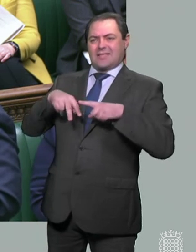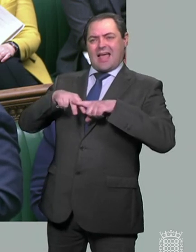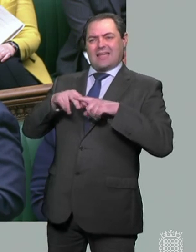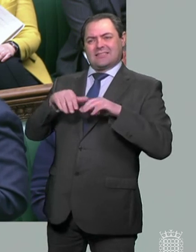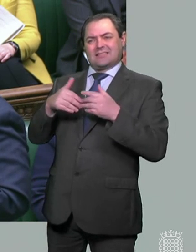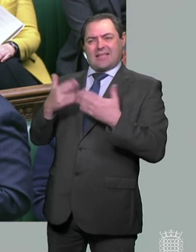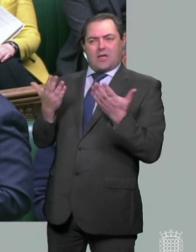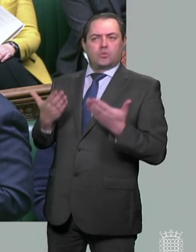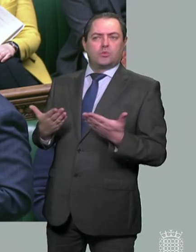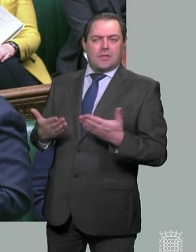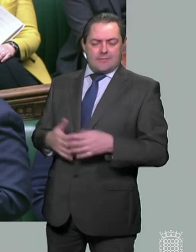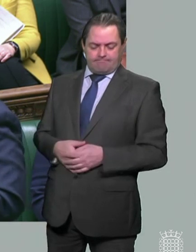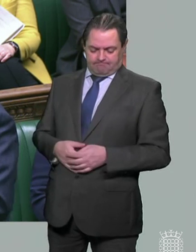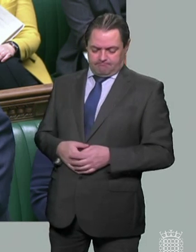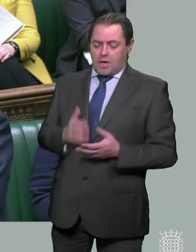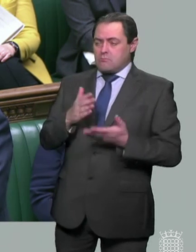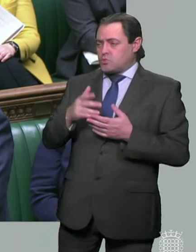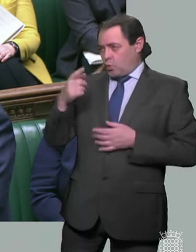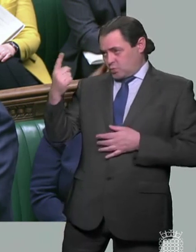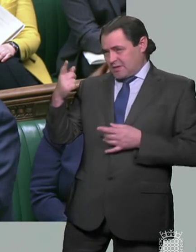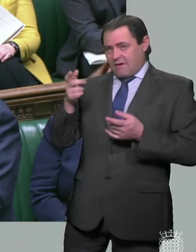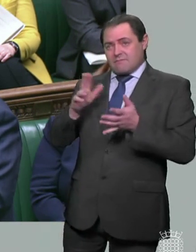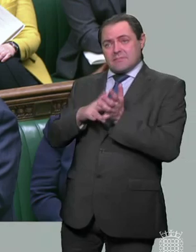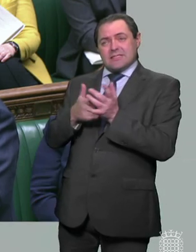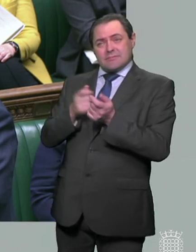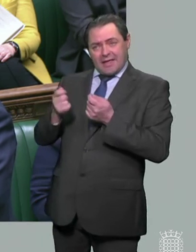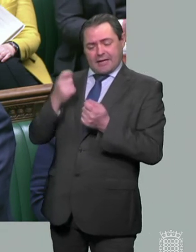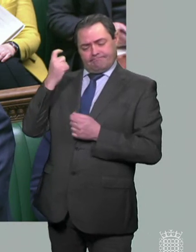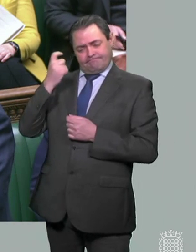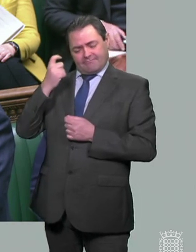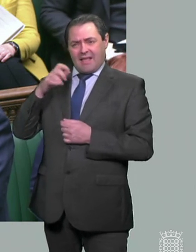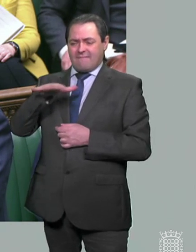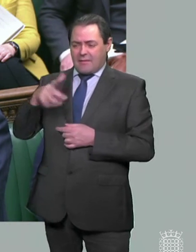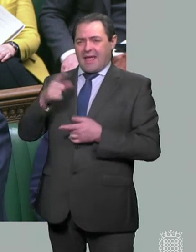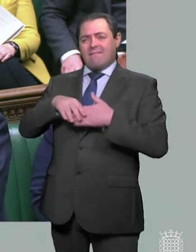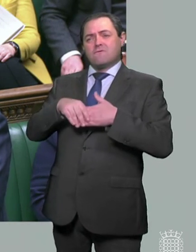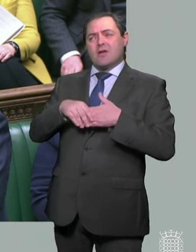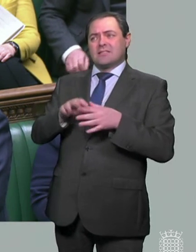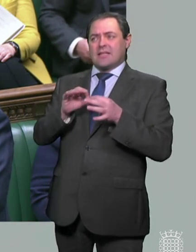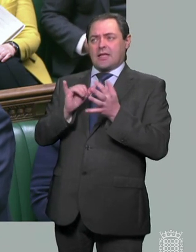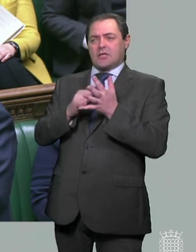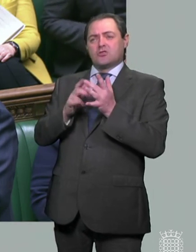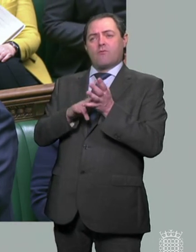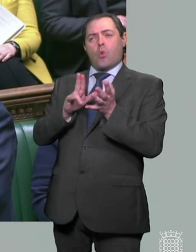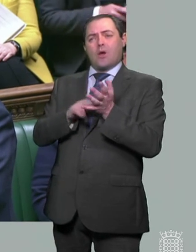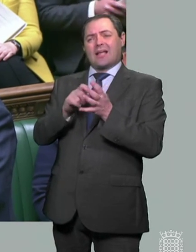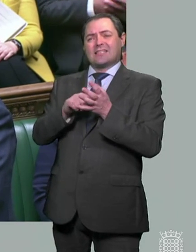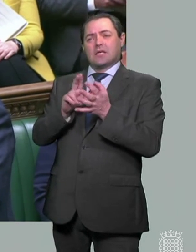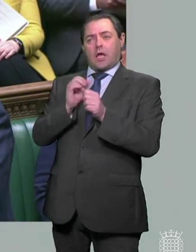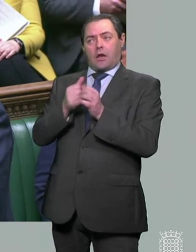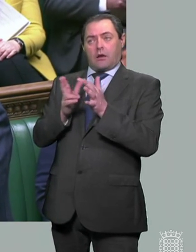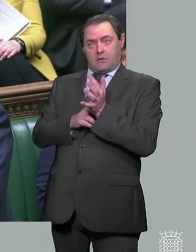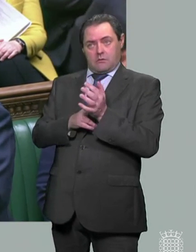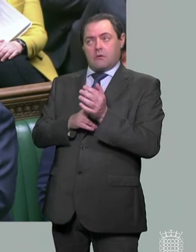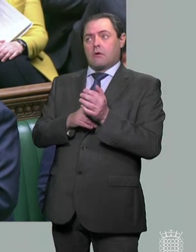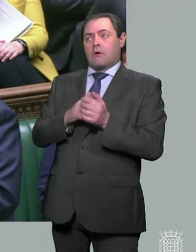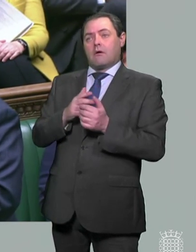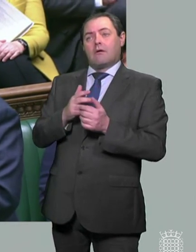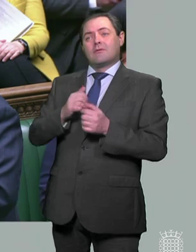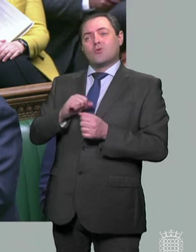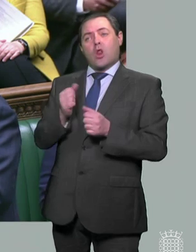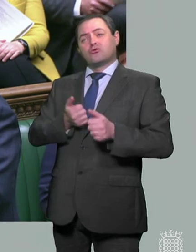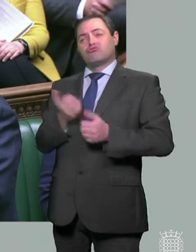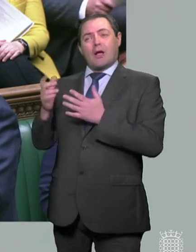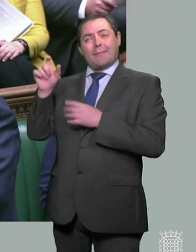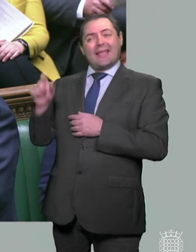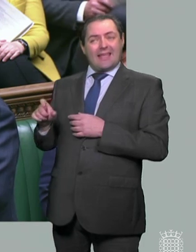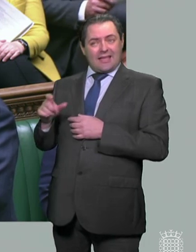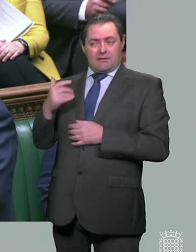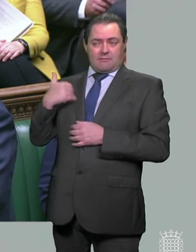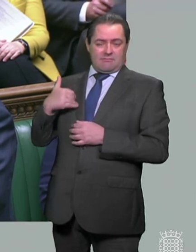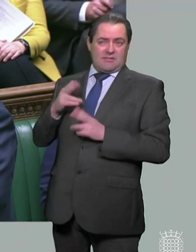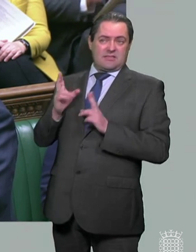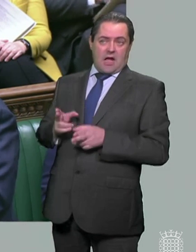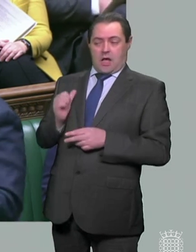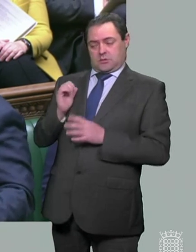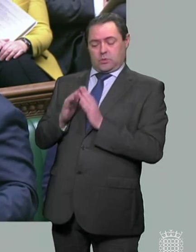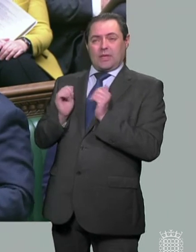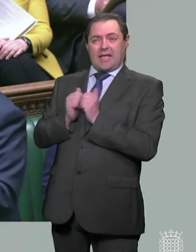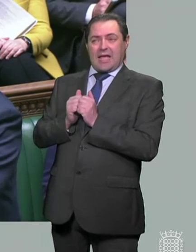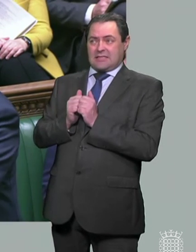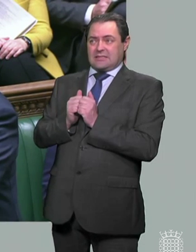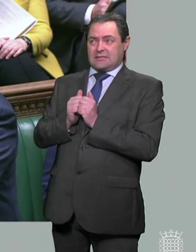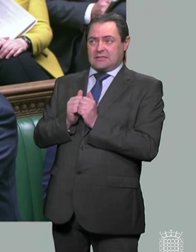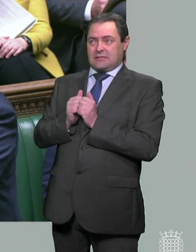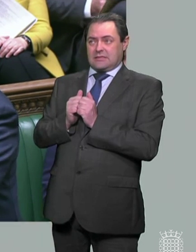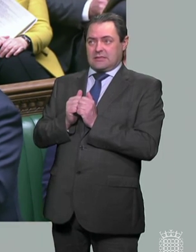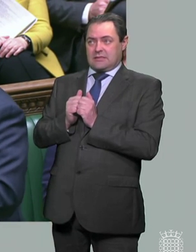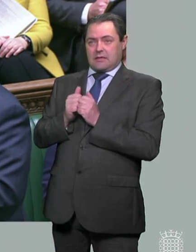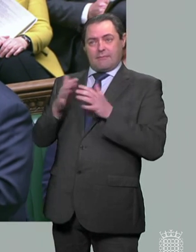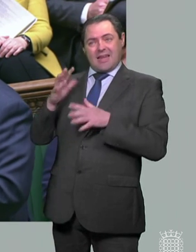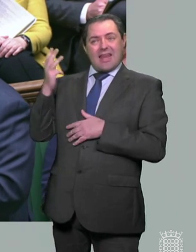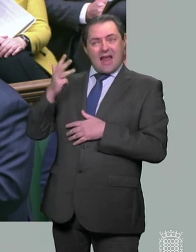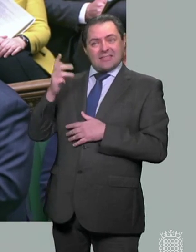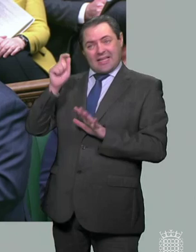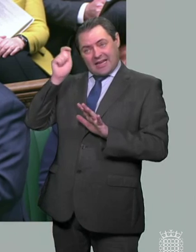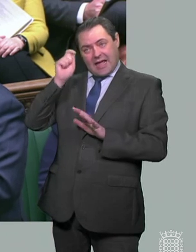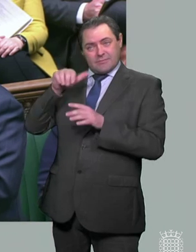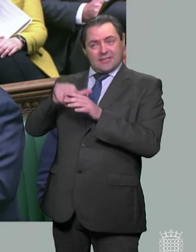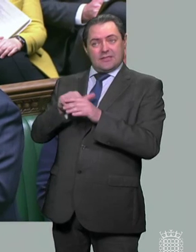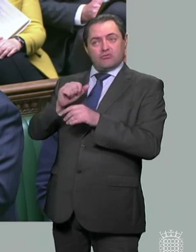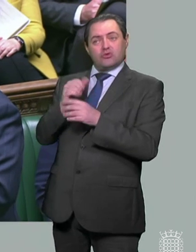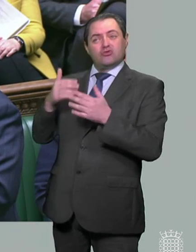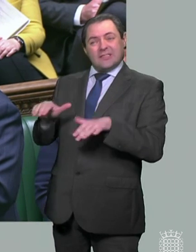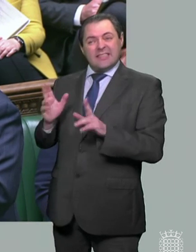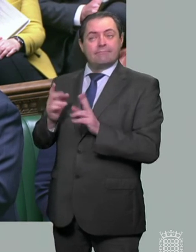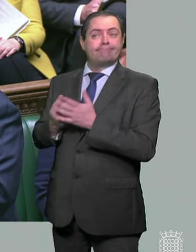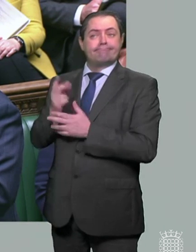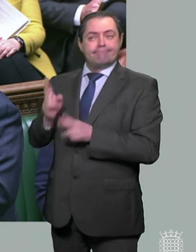Mr Speaker, I am sure your thoughts and the thoughts of the House are with the family and friends of Siobhan Cattigan, the Scotland rugby player who unfortunately died over the weekend at the age of 26, having won 19 caps.